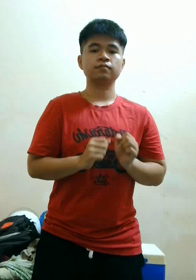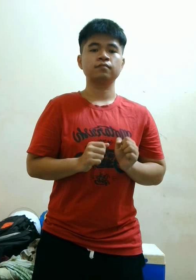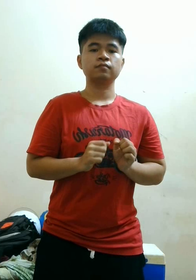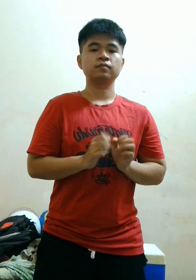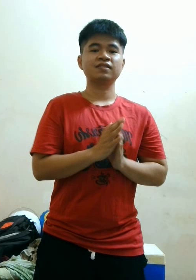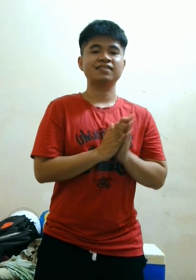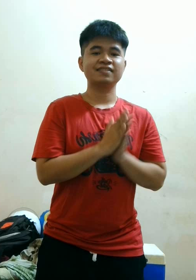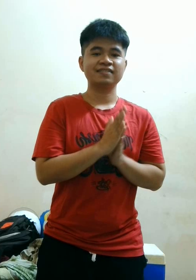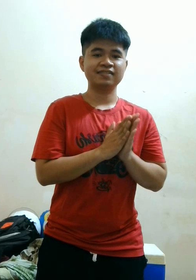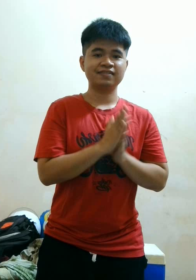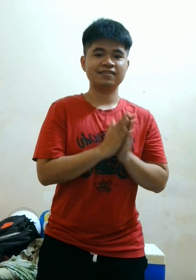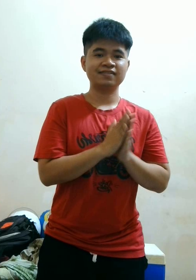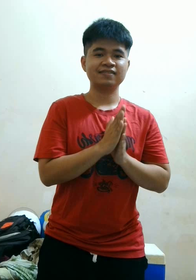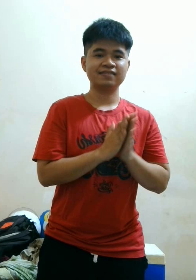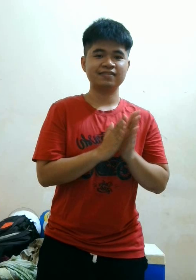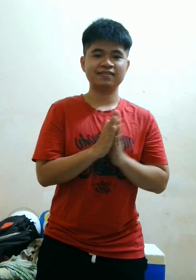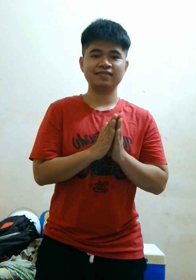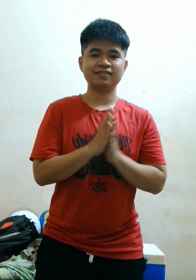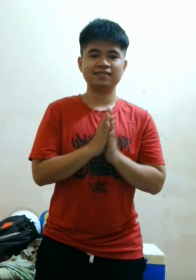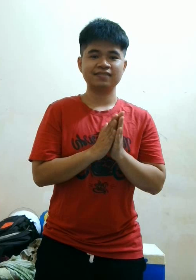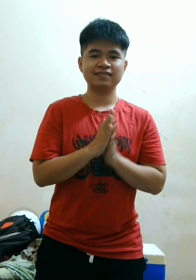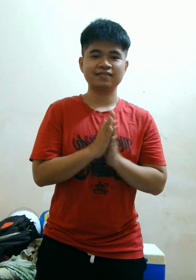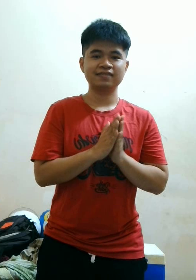hung thu